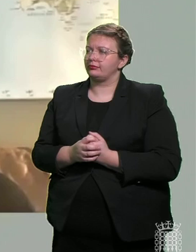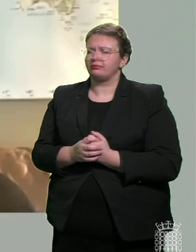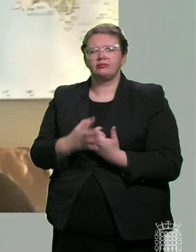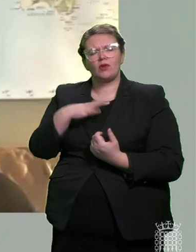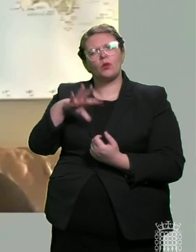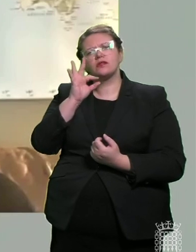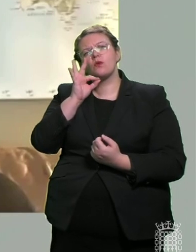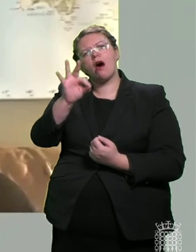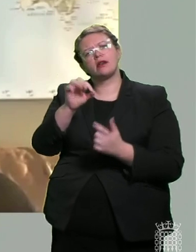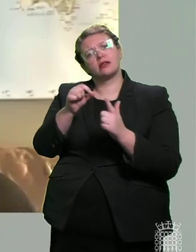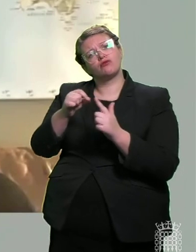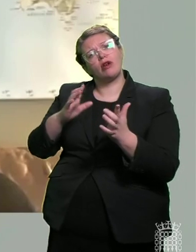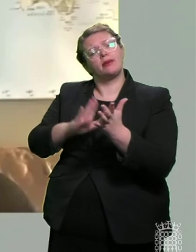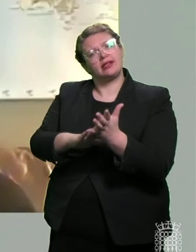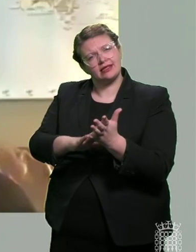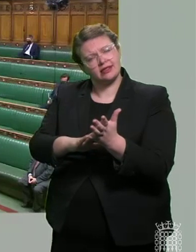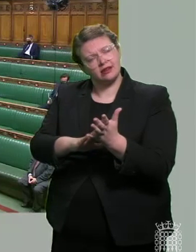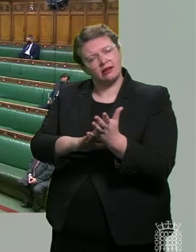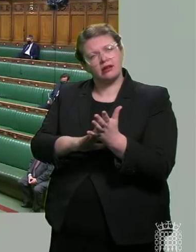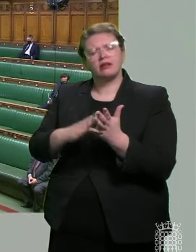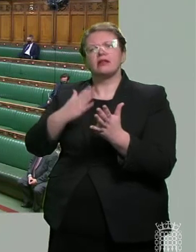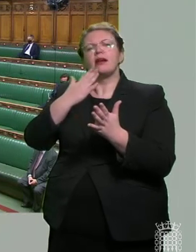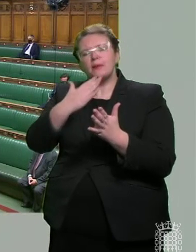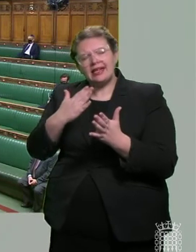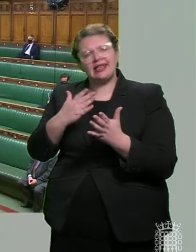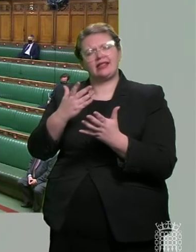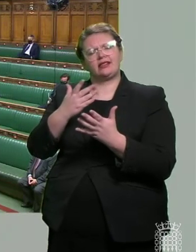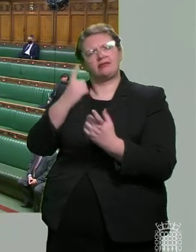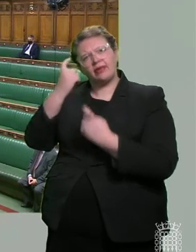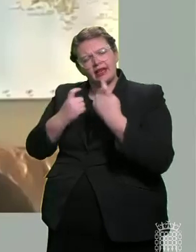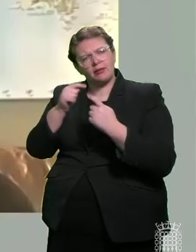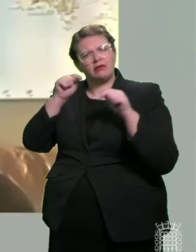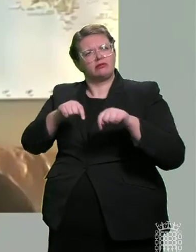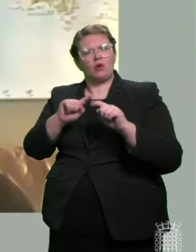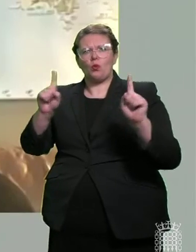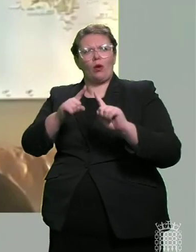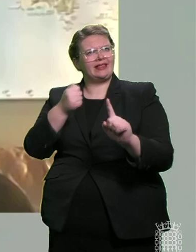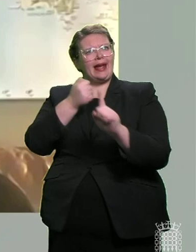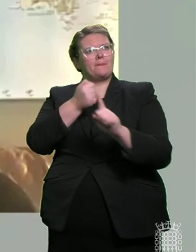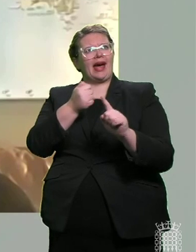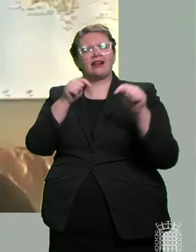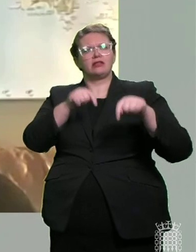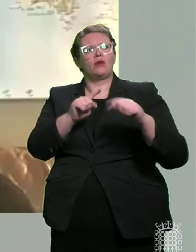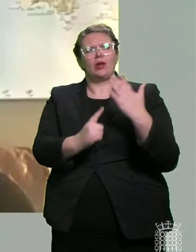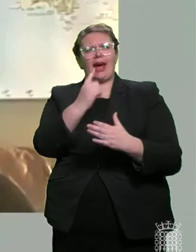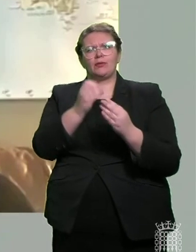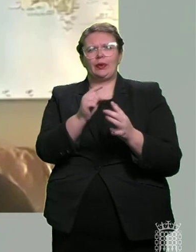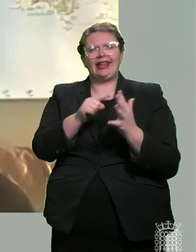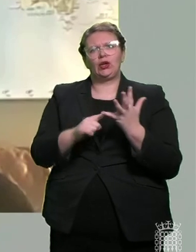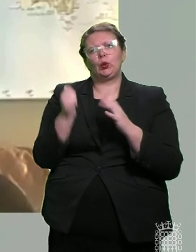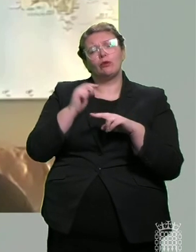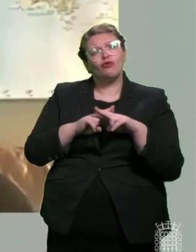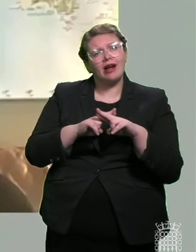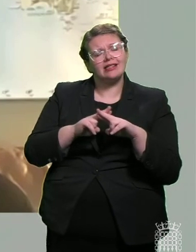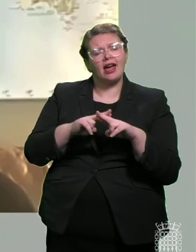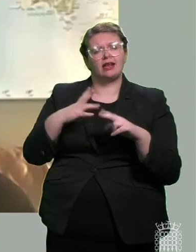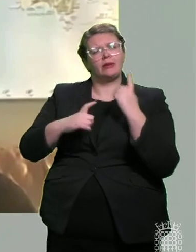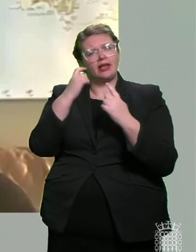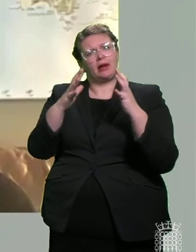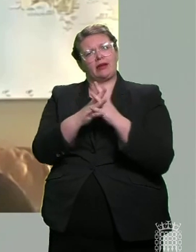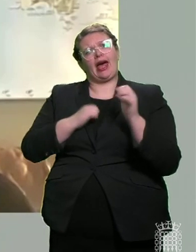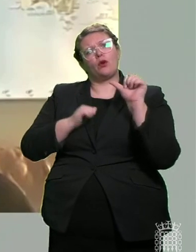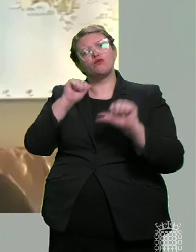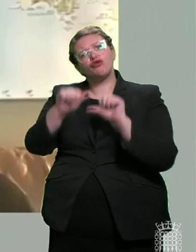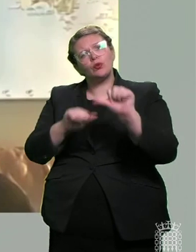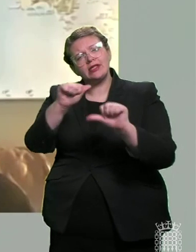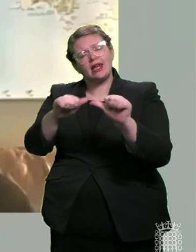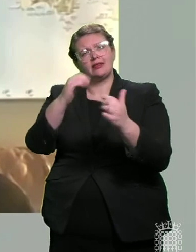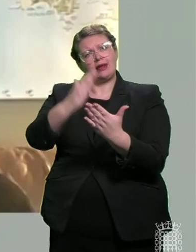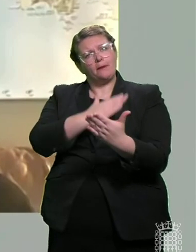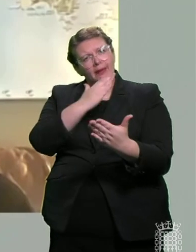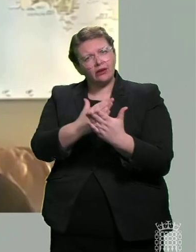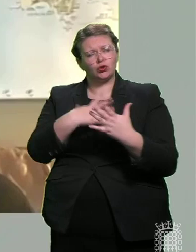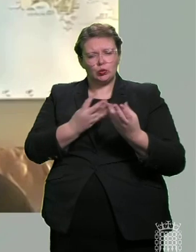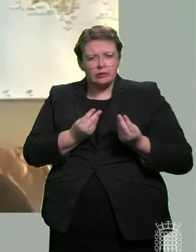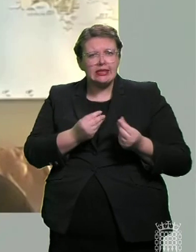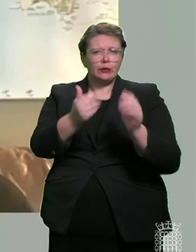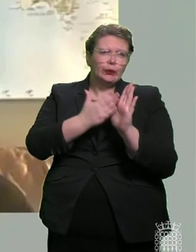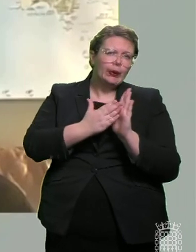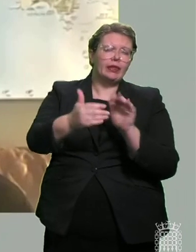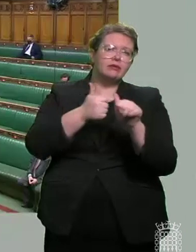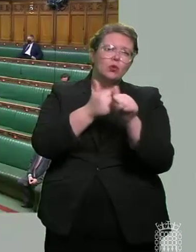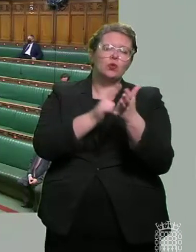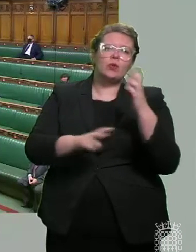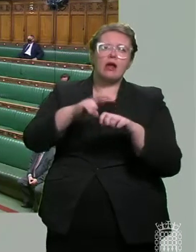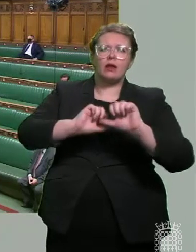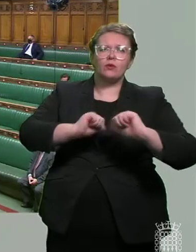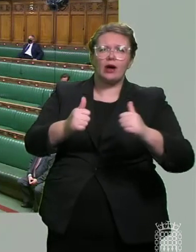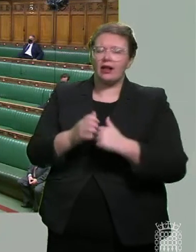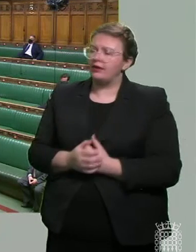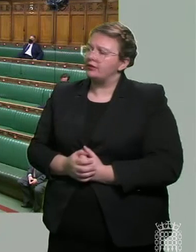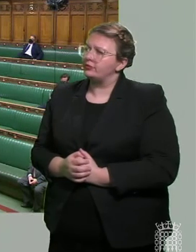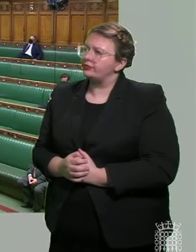Will the Prime Minister, in affirming the rule of law in Northern Ireland, consider seriously the impact of their words, and work together through the available structures to ensure that the new arrangements work for everybody in Northern Ireland?